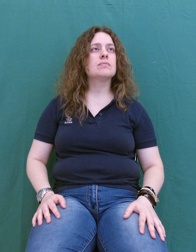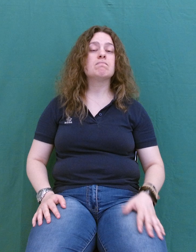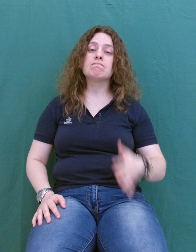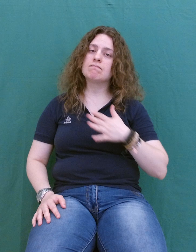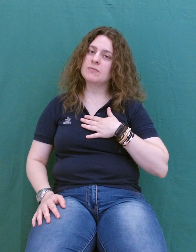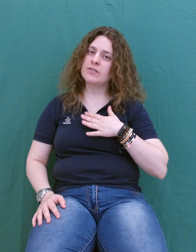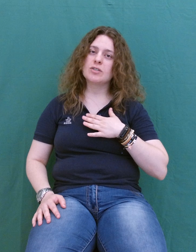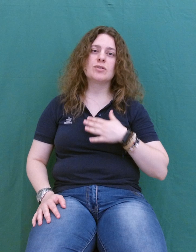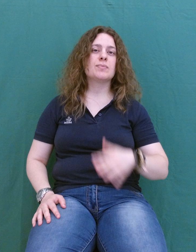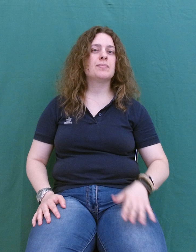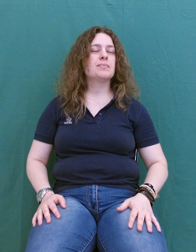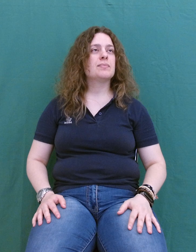ΕΥΧΑΡΙΣΤΩ